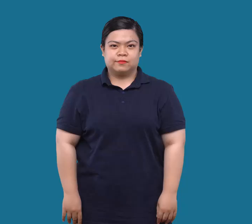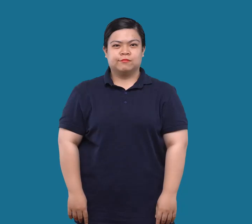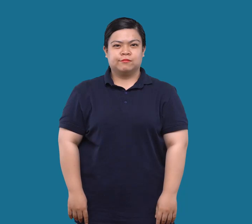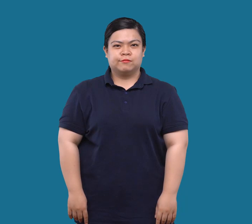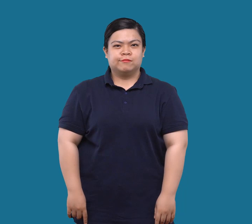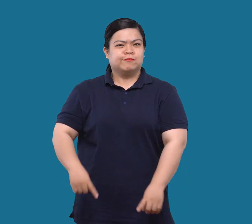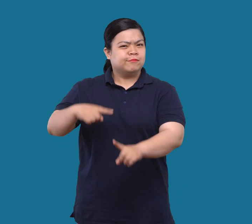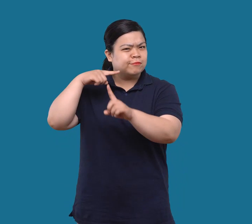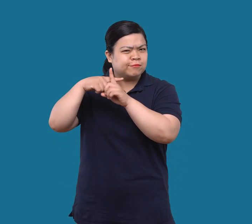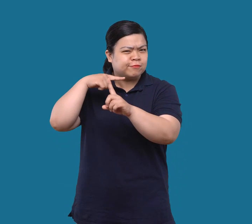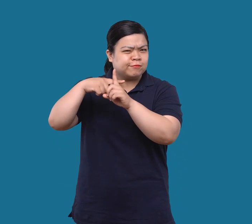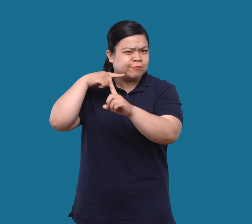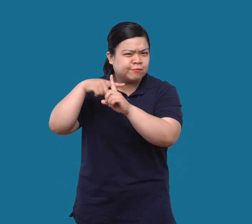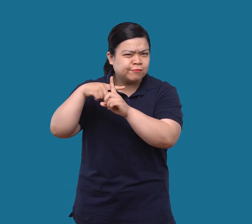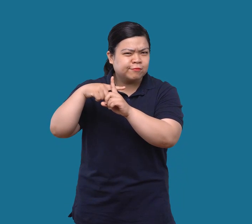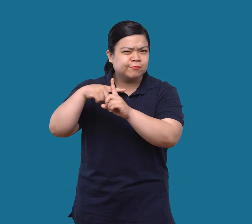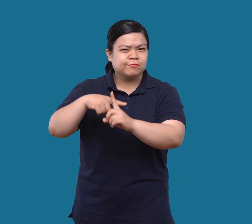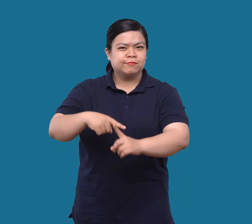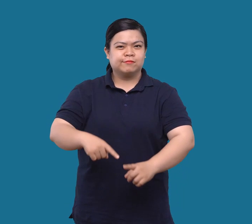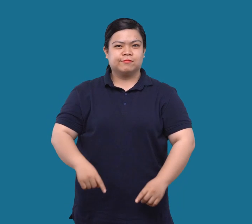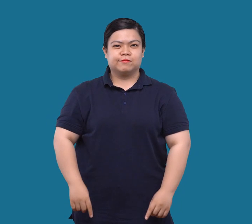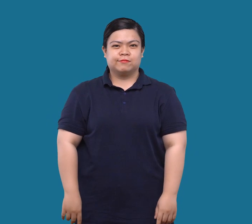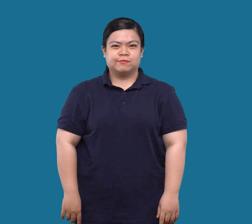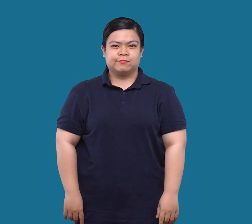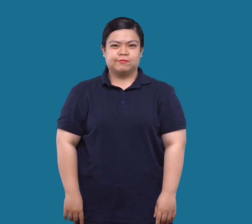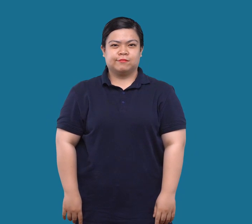tích cực